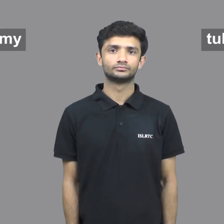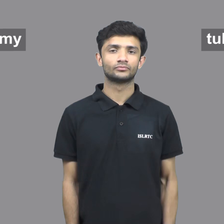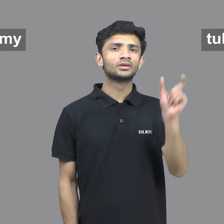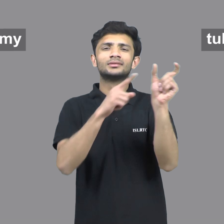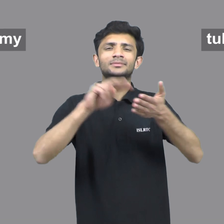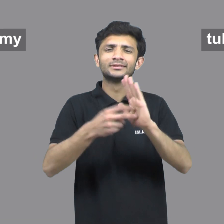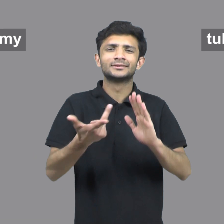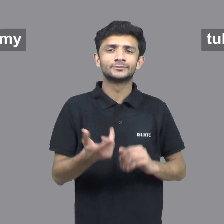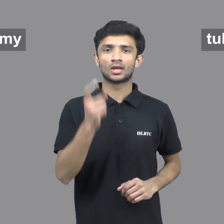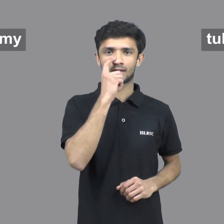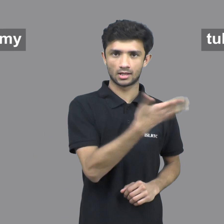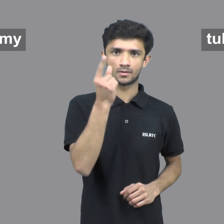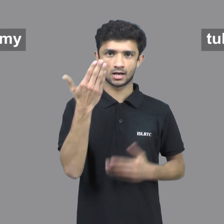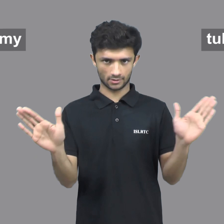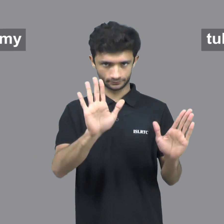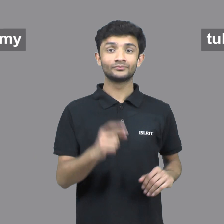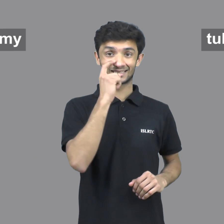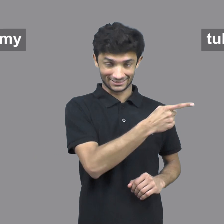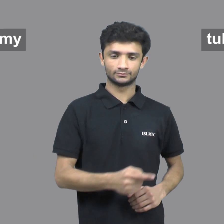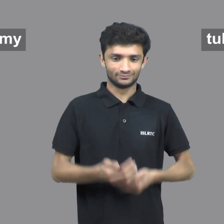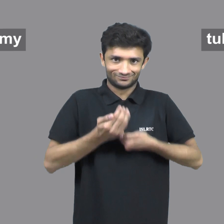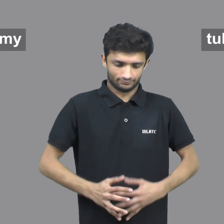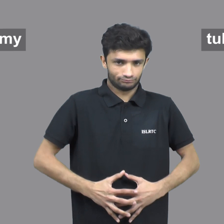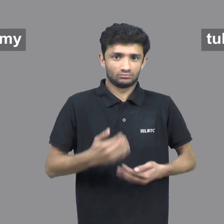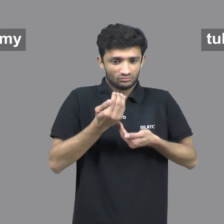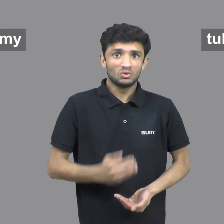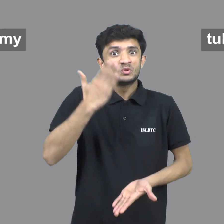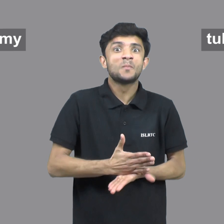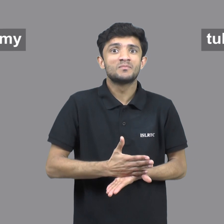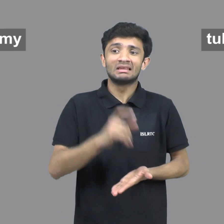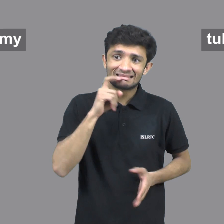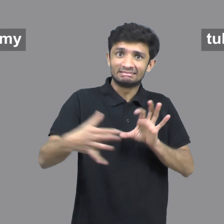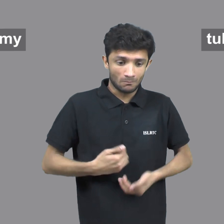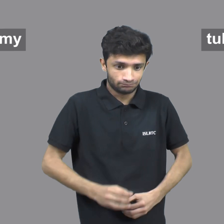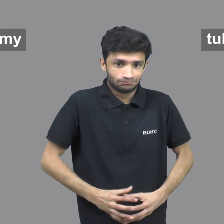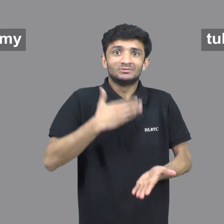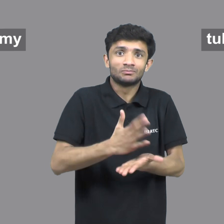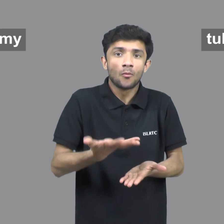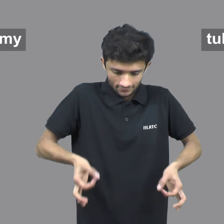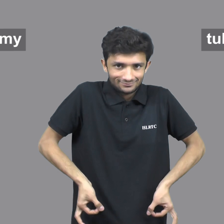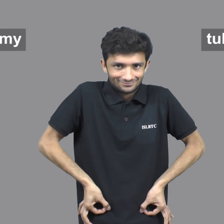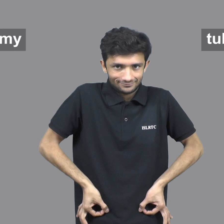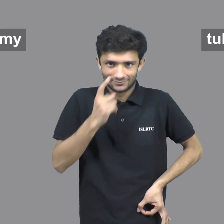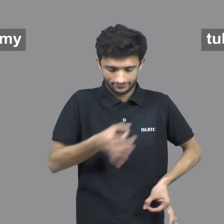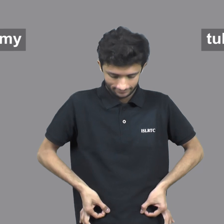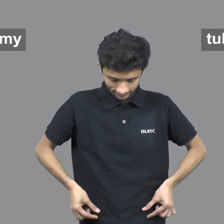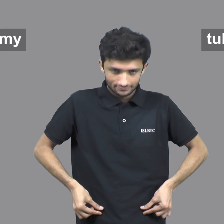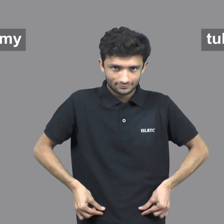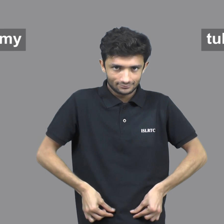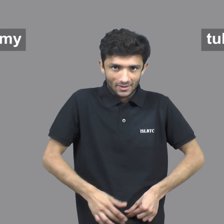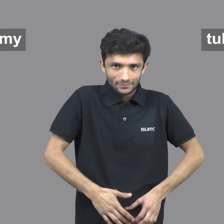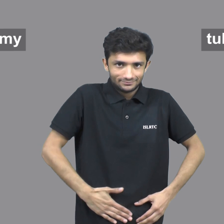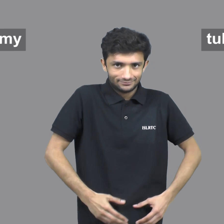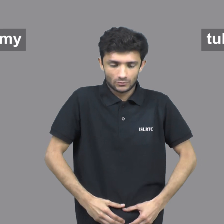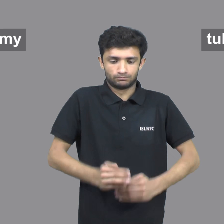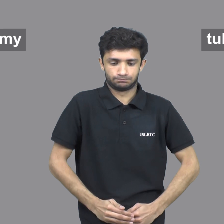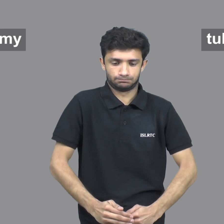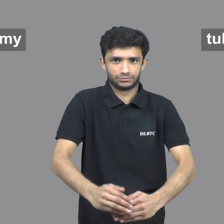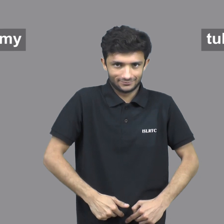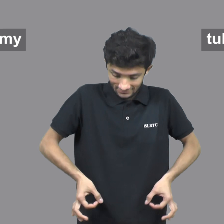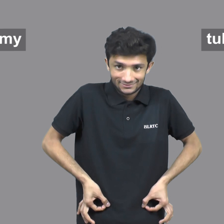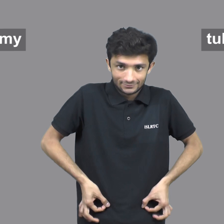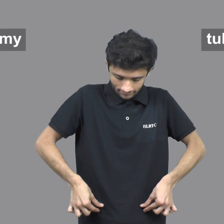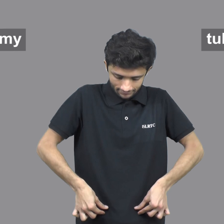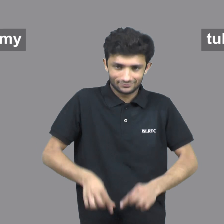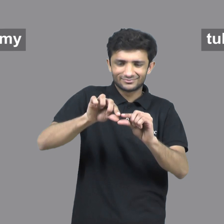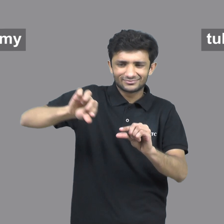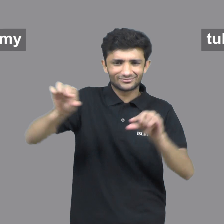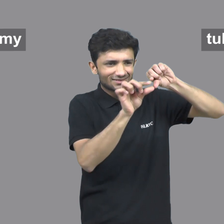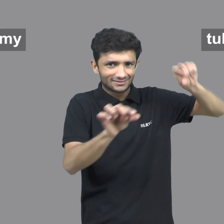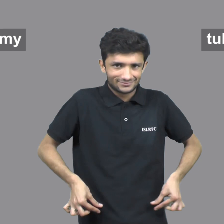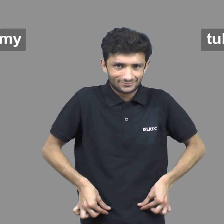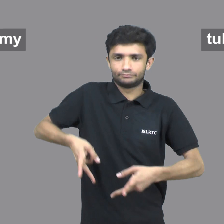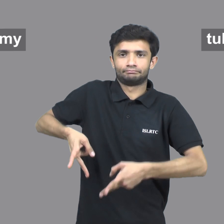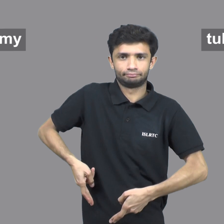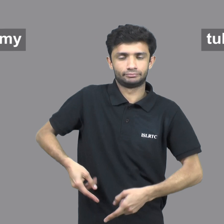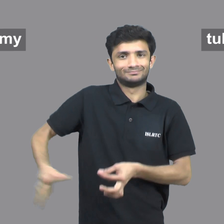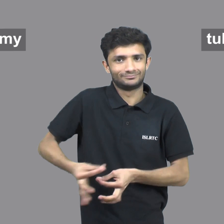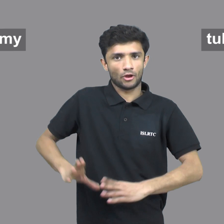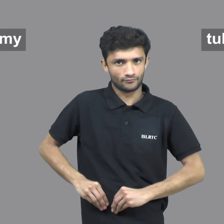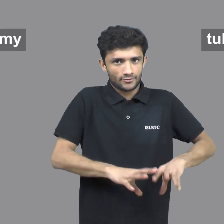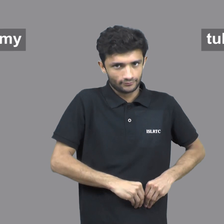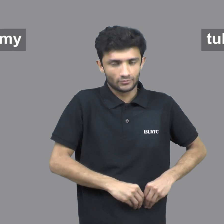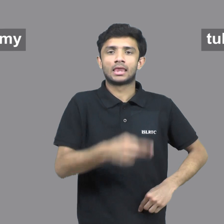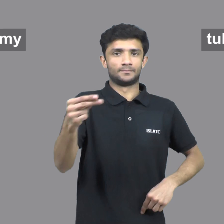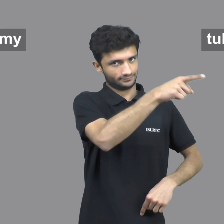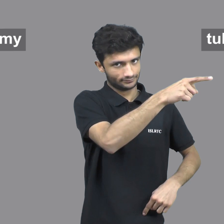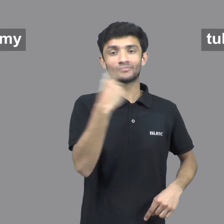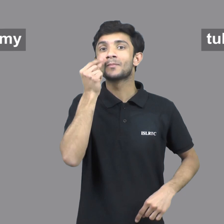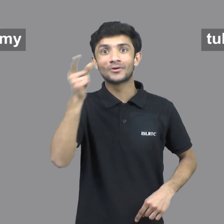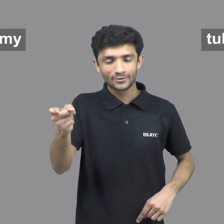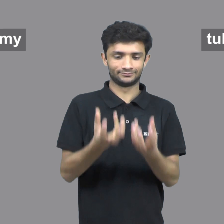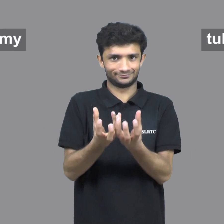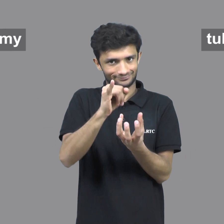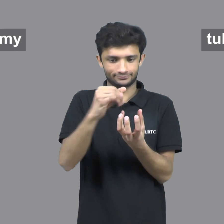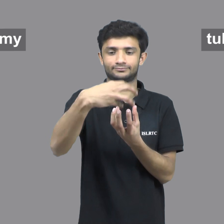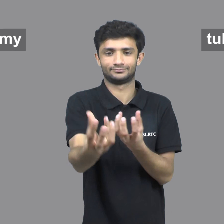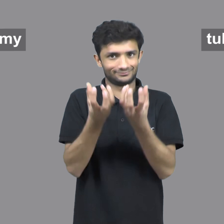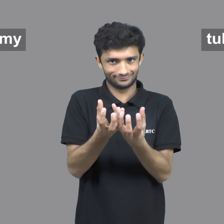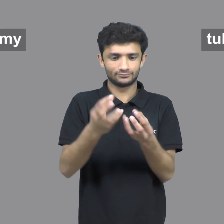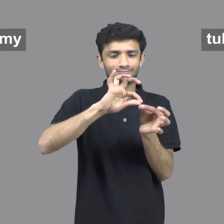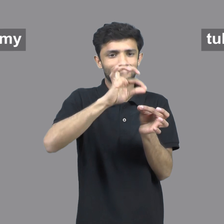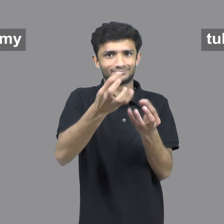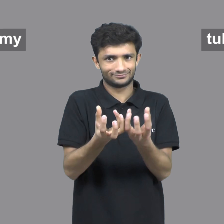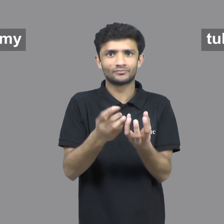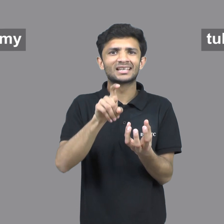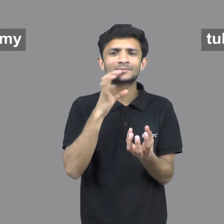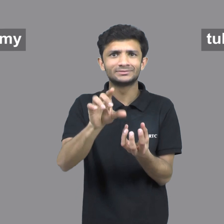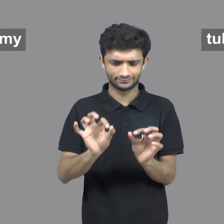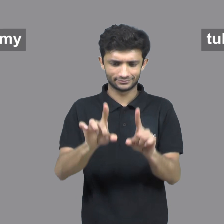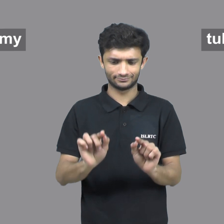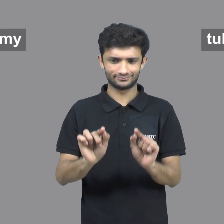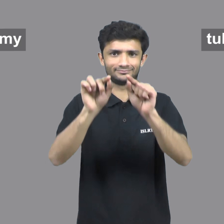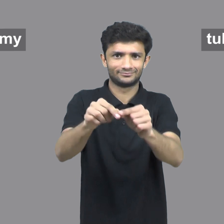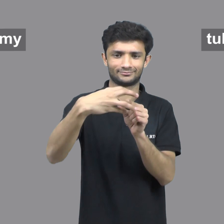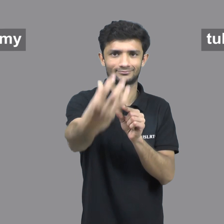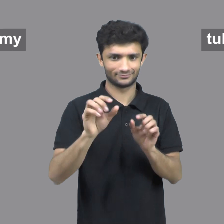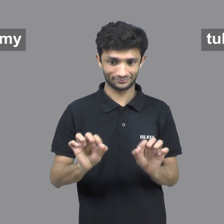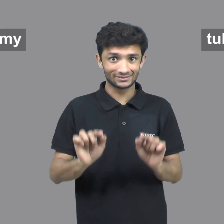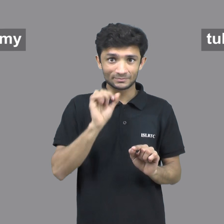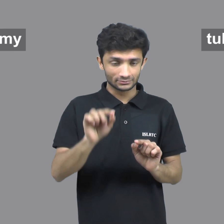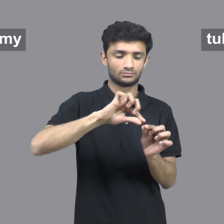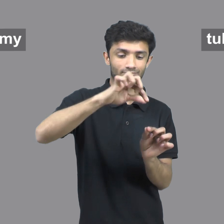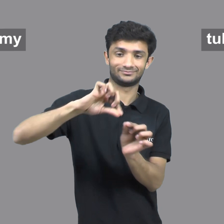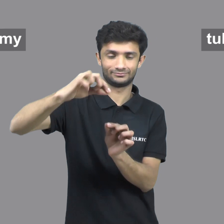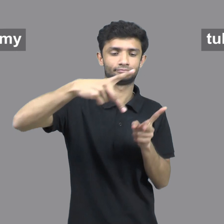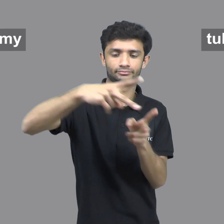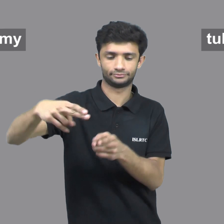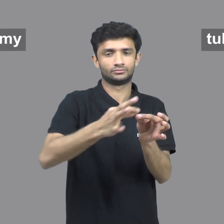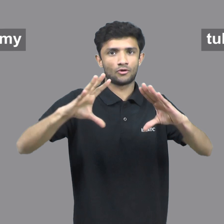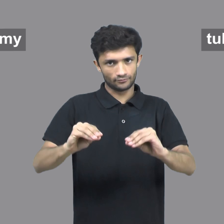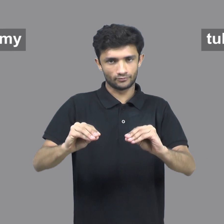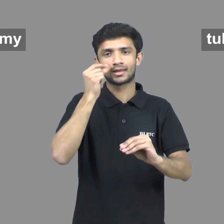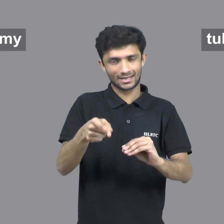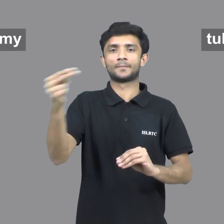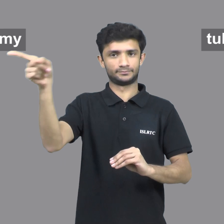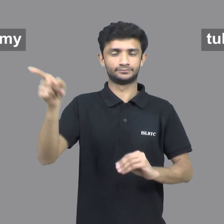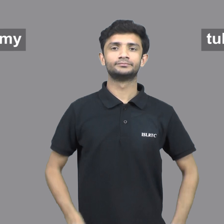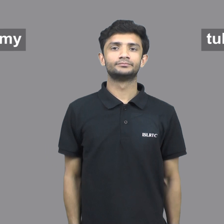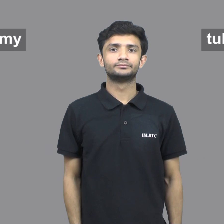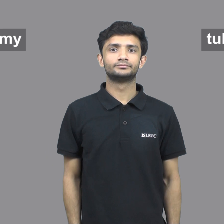Tubectomy and Vasectomy